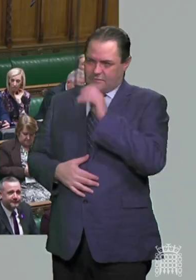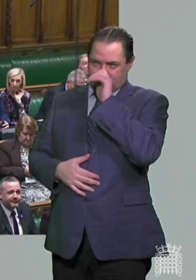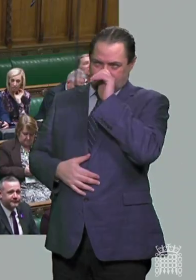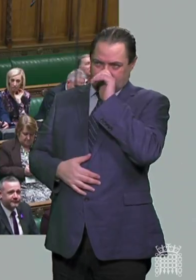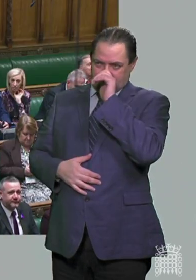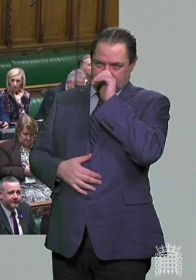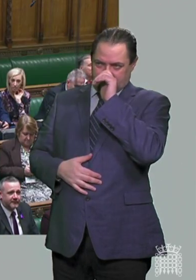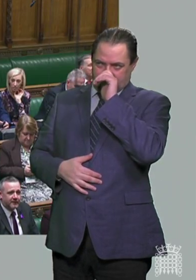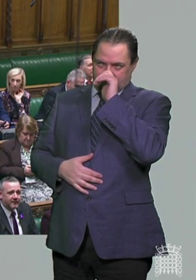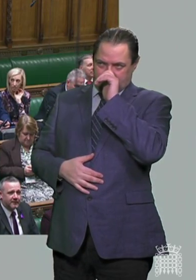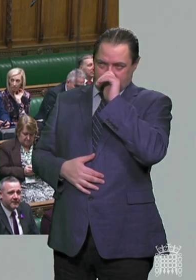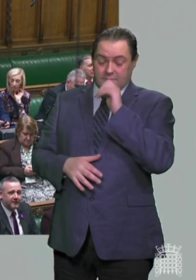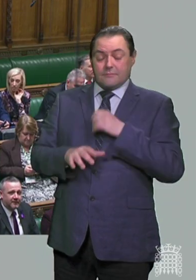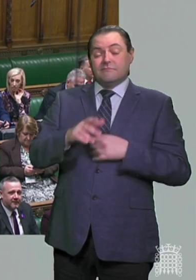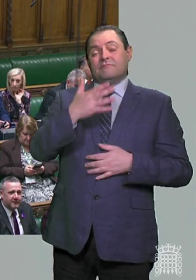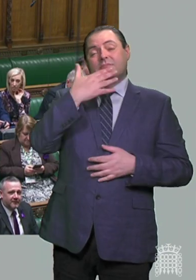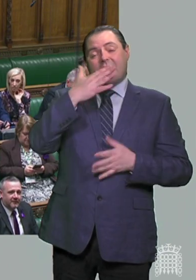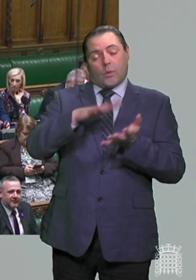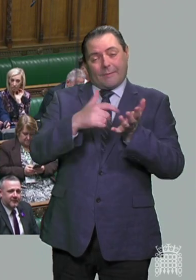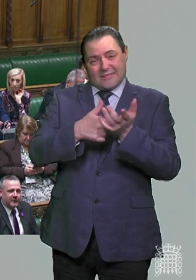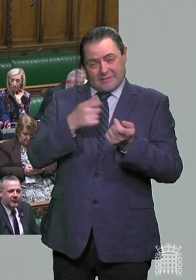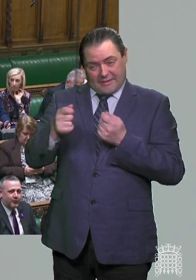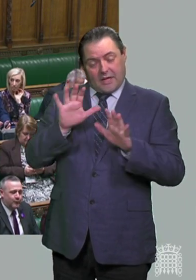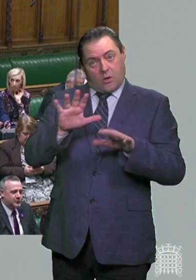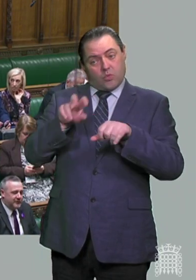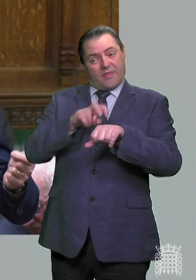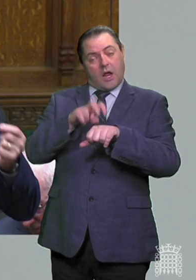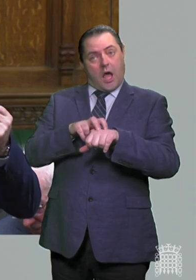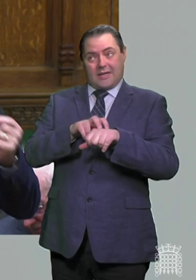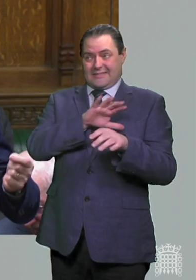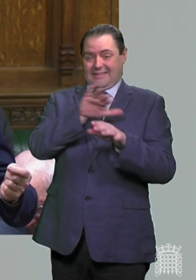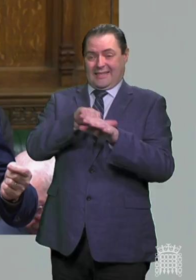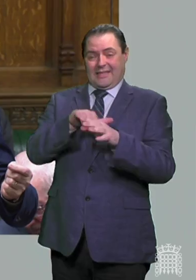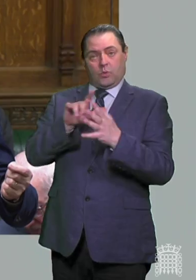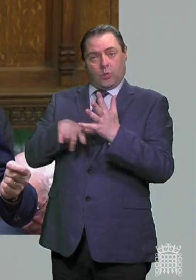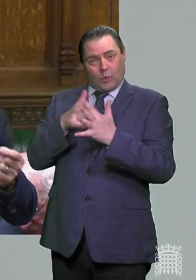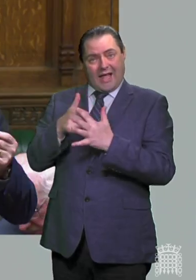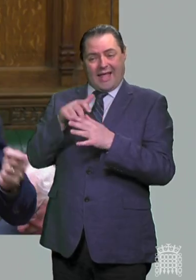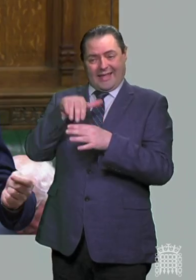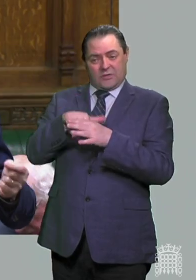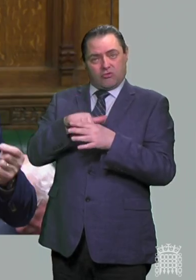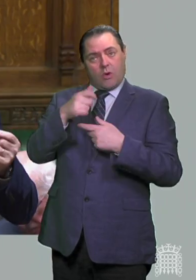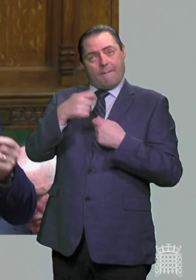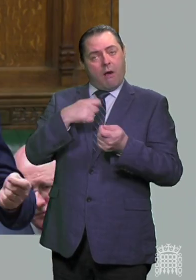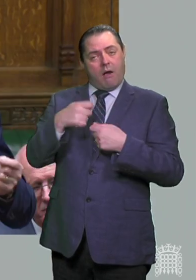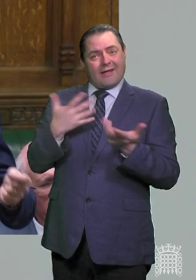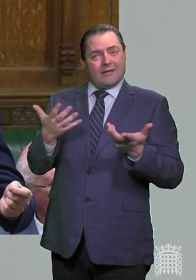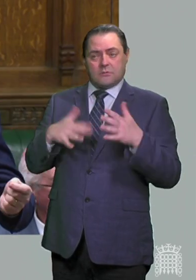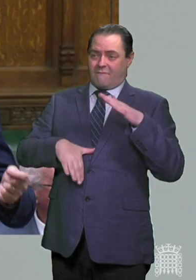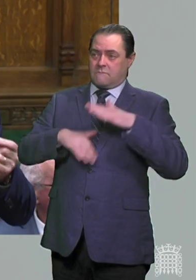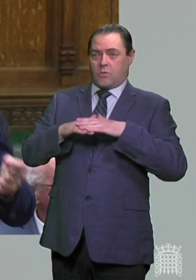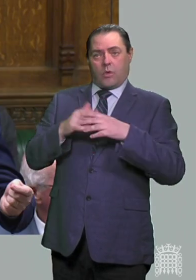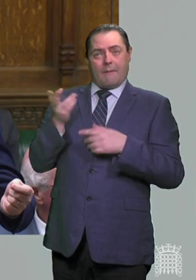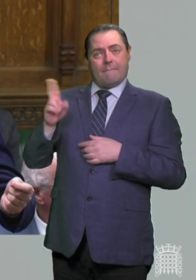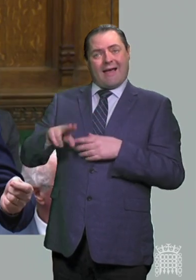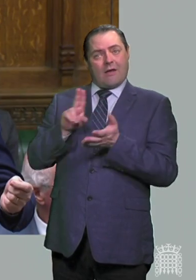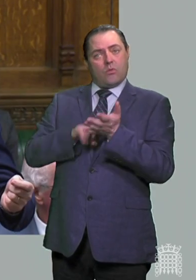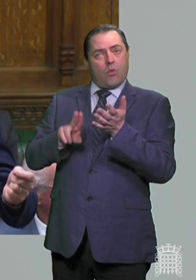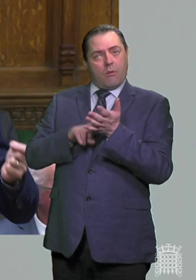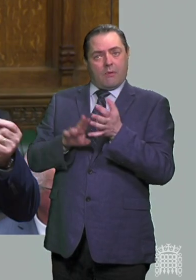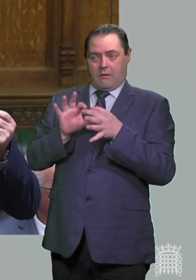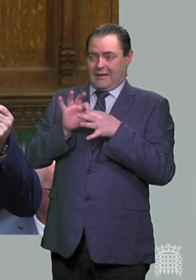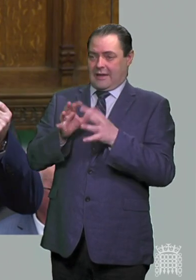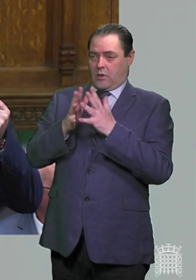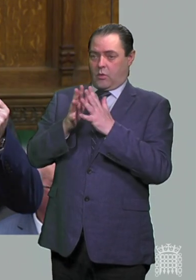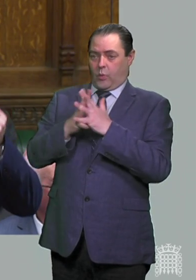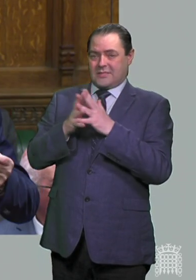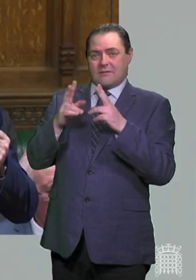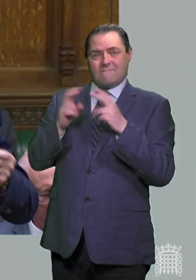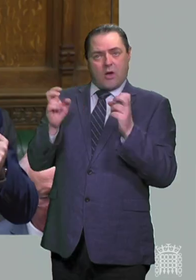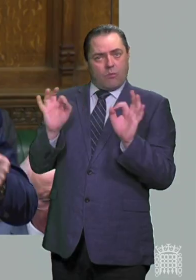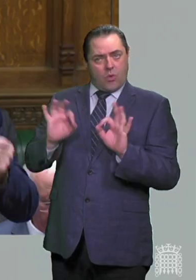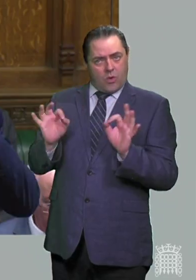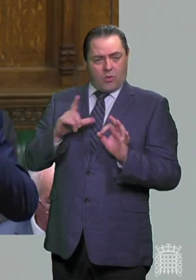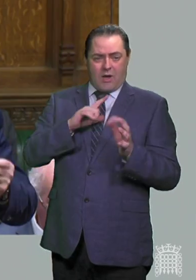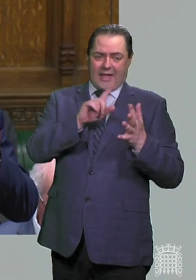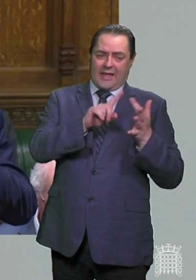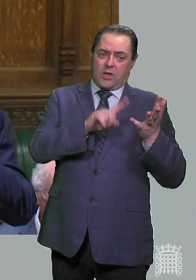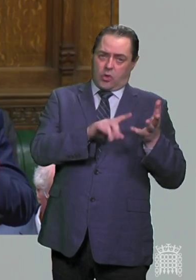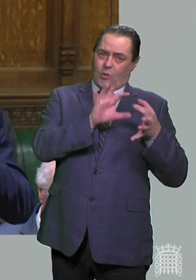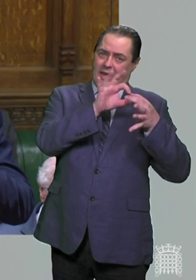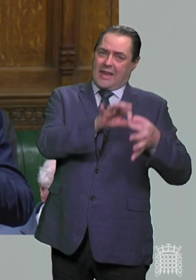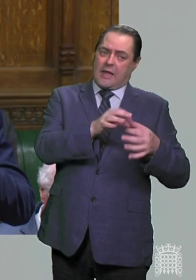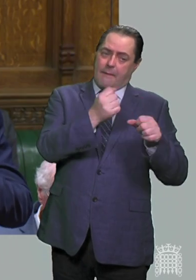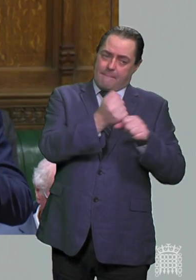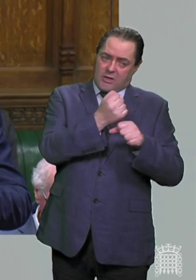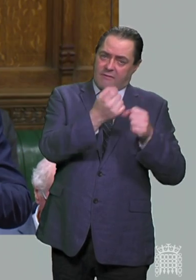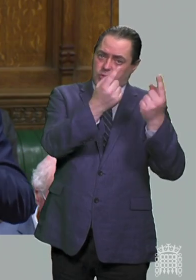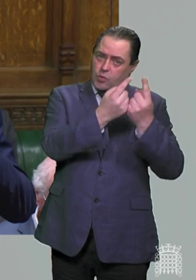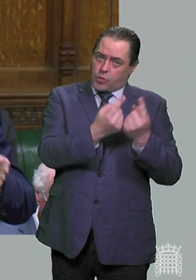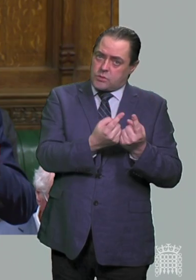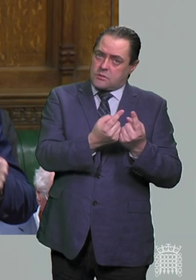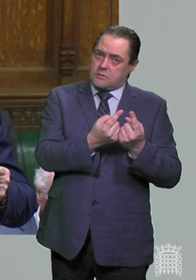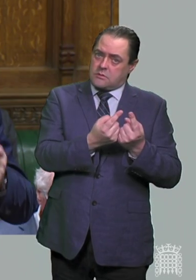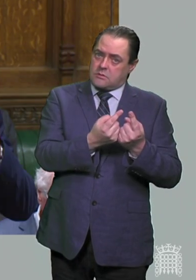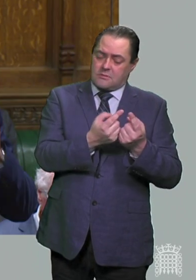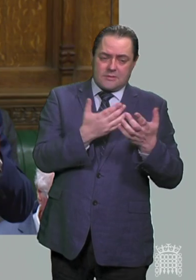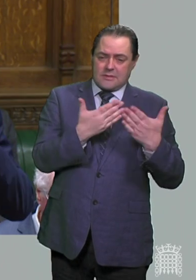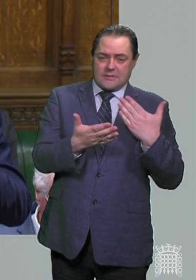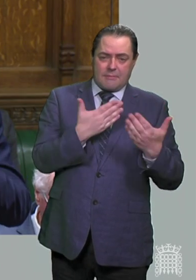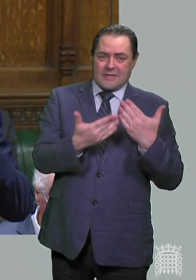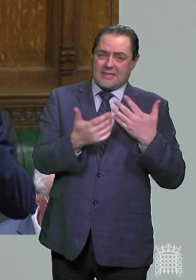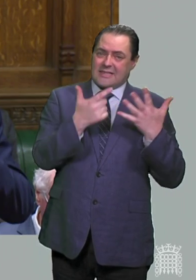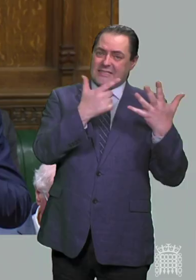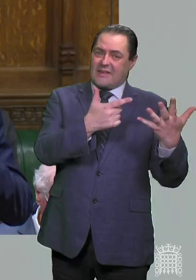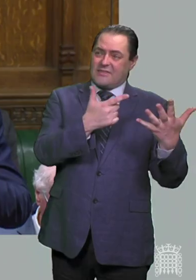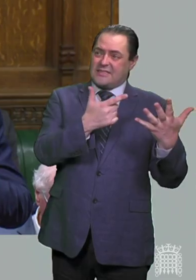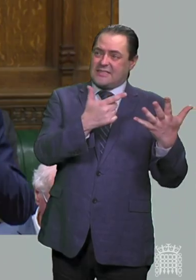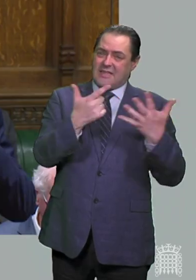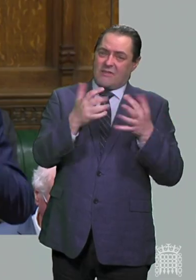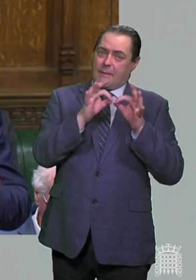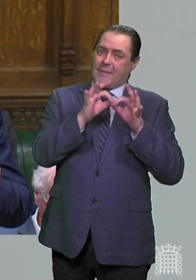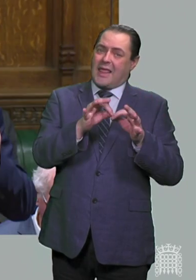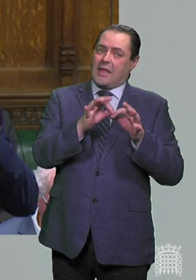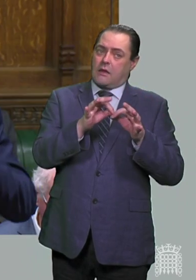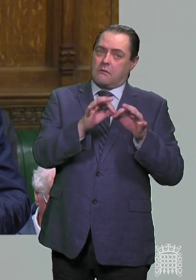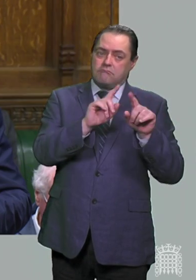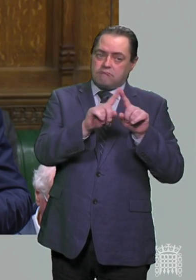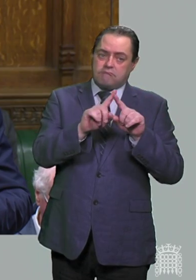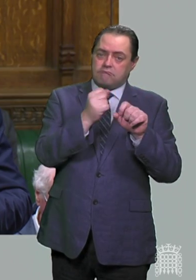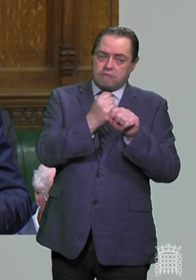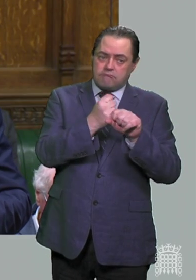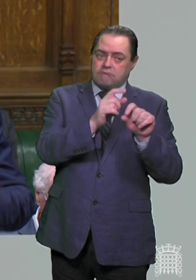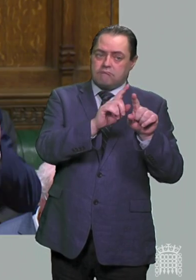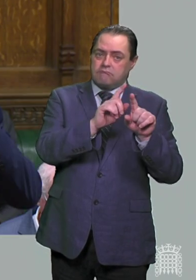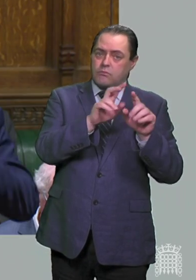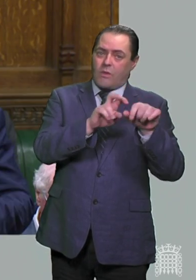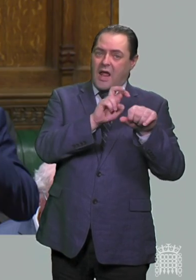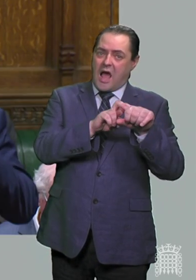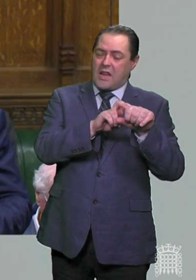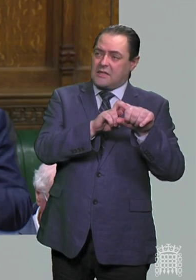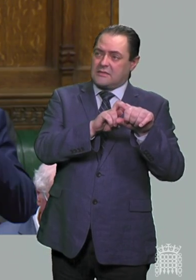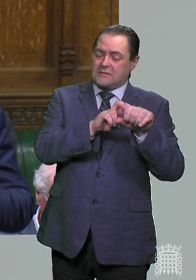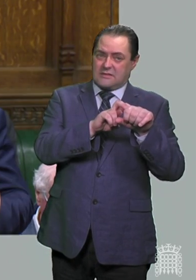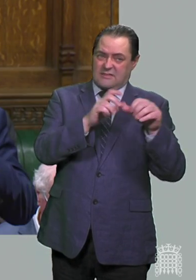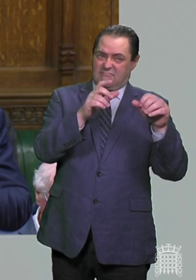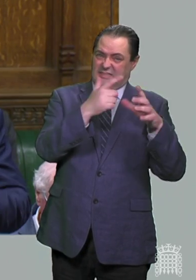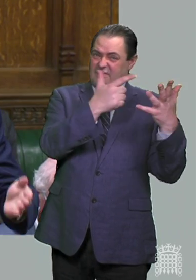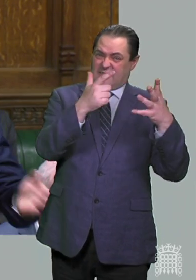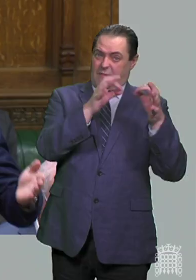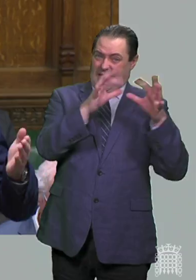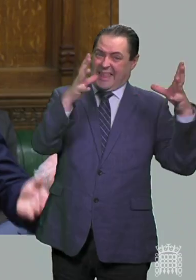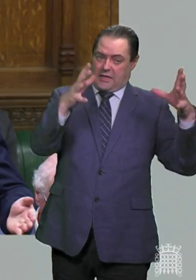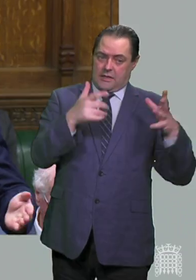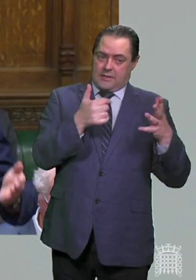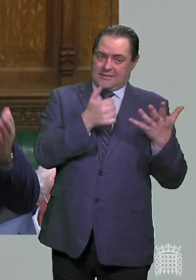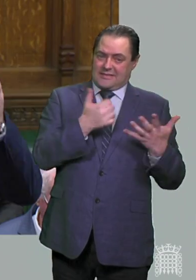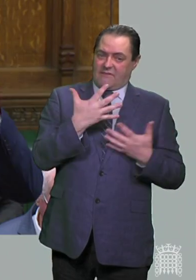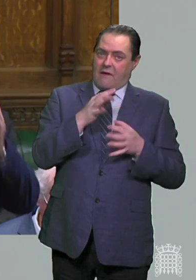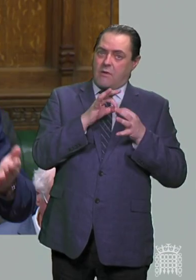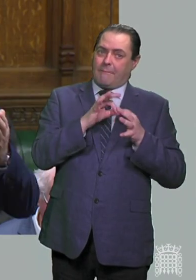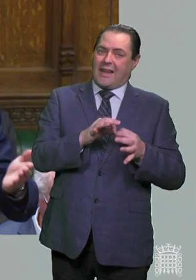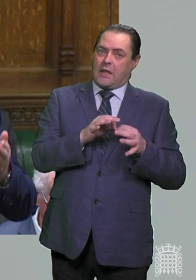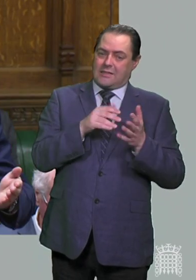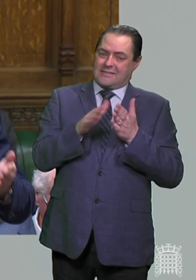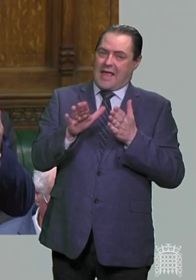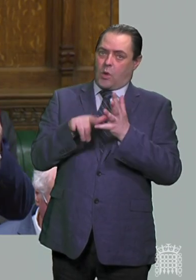The reality is that Northern Ireland’s place within the UK internal market has not been fully restored by the Windsor framework, because EU law applies to all manufactured goods in Northern Ireland, despite the fact that of £77 billion-worth of goods manufactured in Northern Ireland £65 billion are sold in the UK.